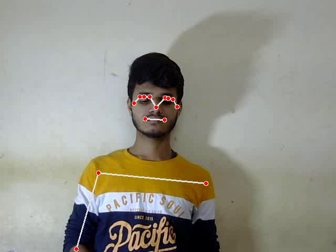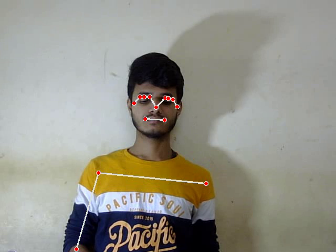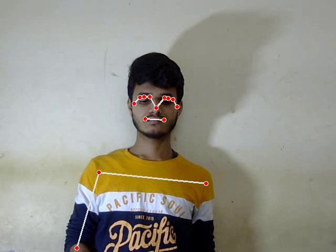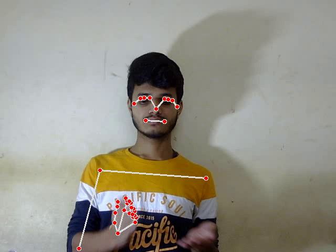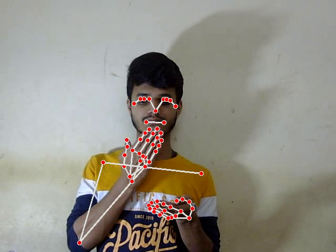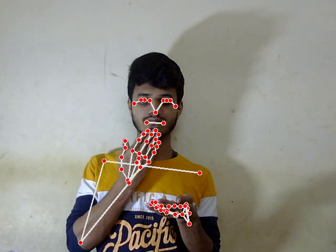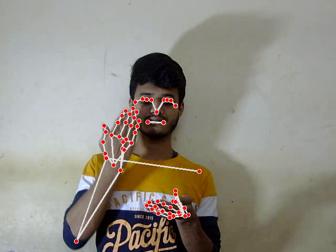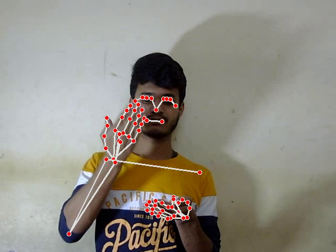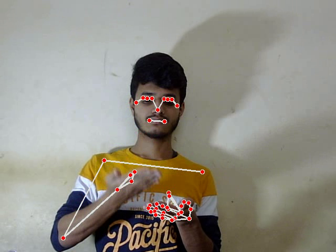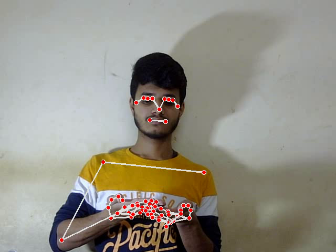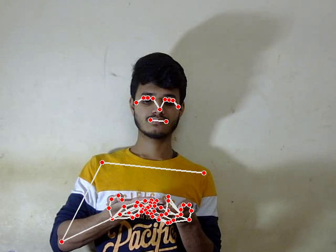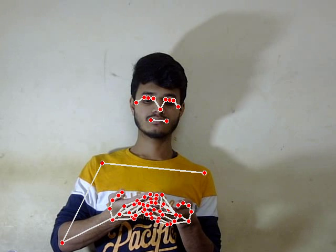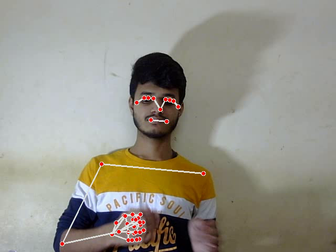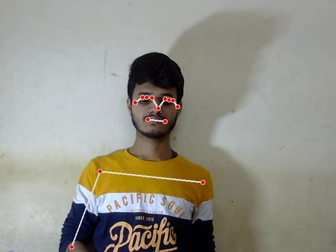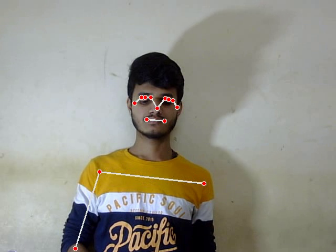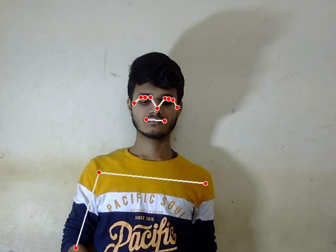good